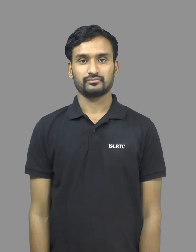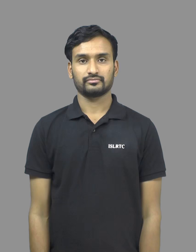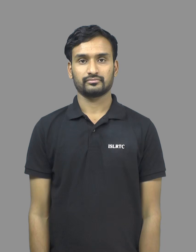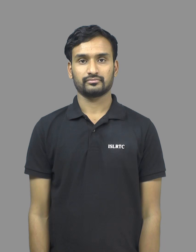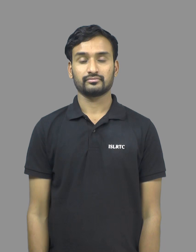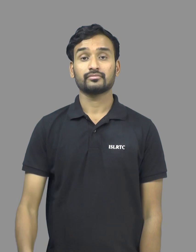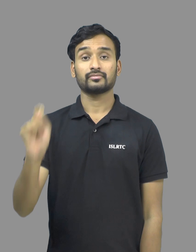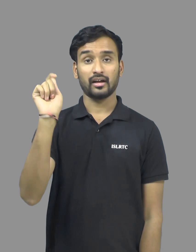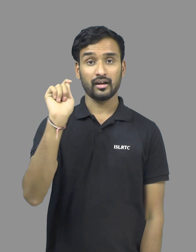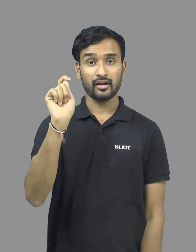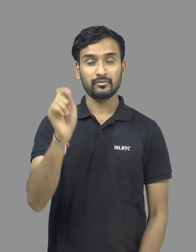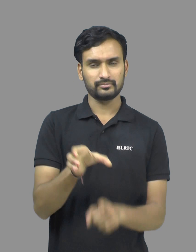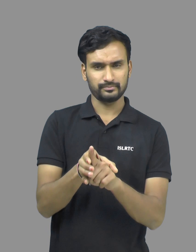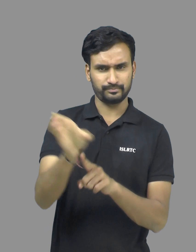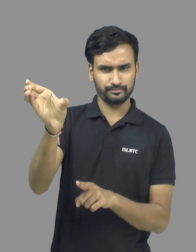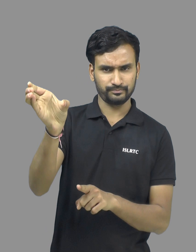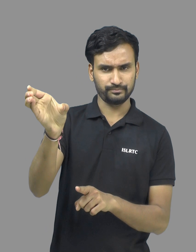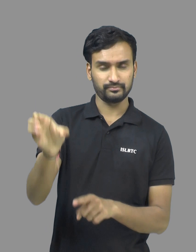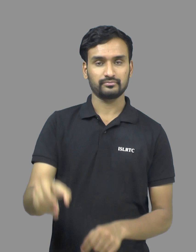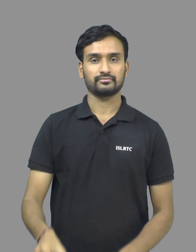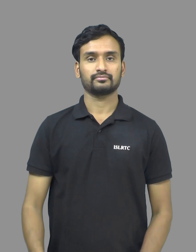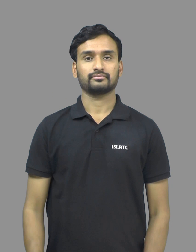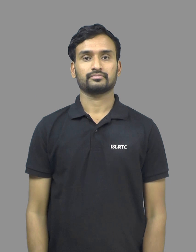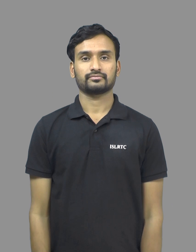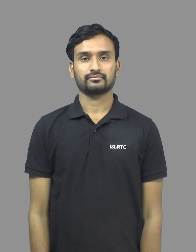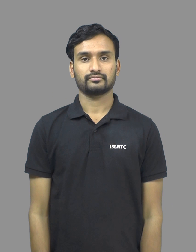Fire (From Job)